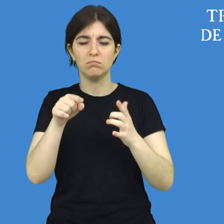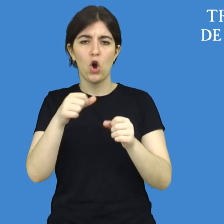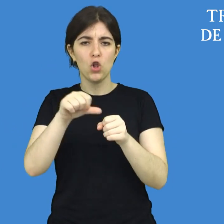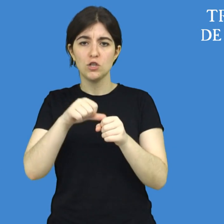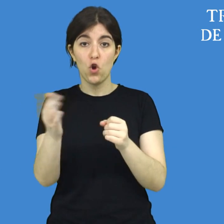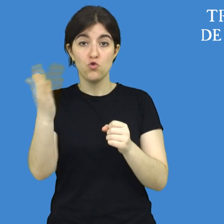colesterol